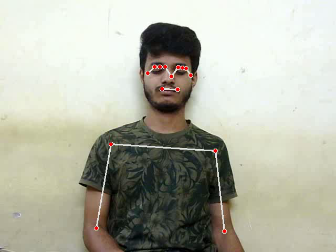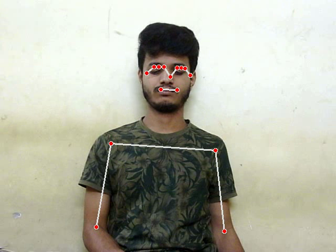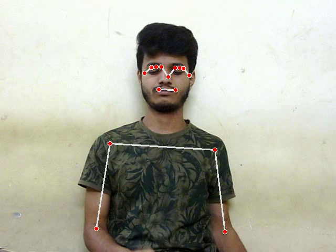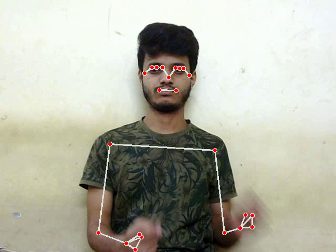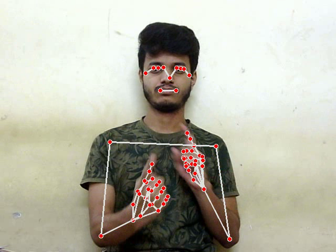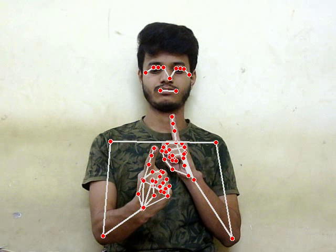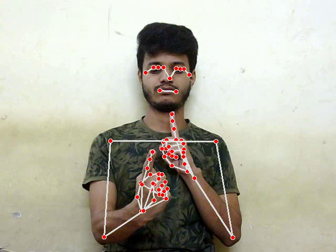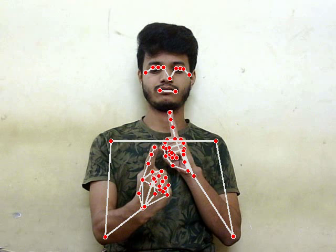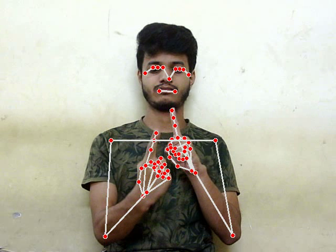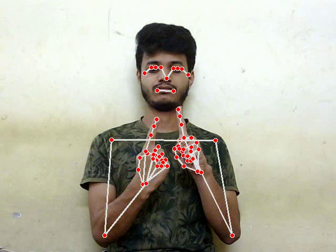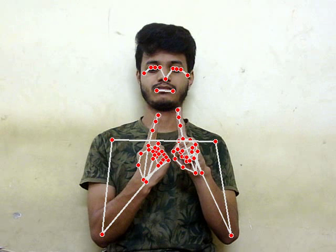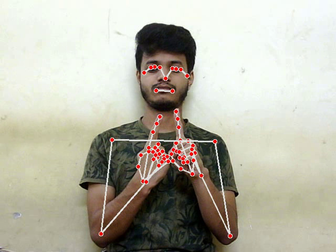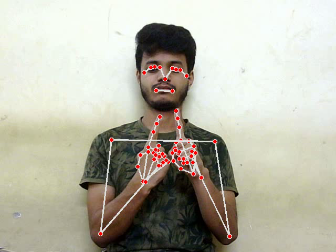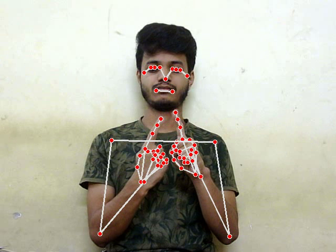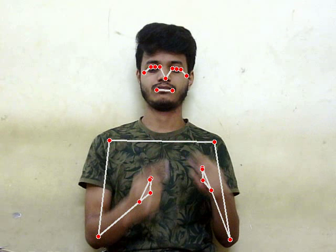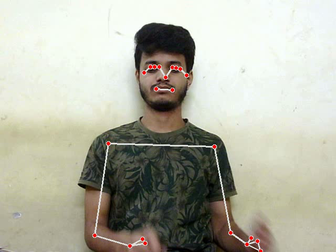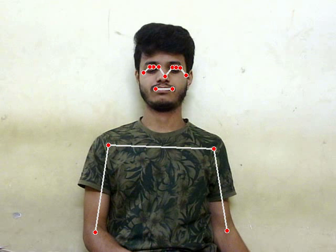meet